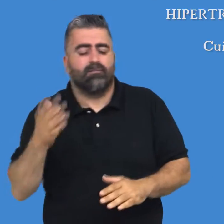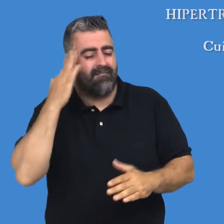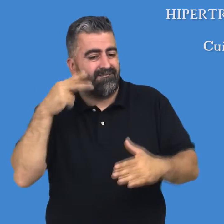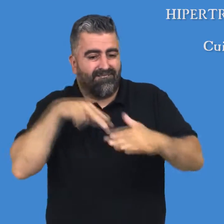dormir